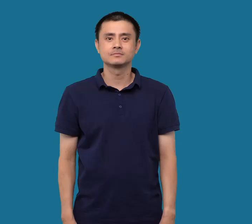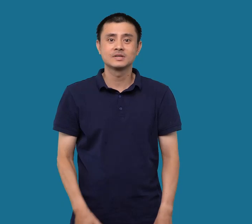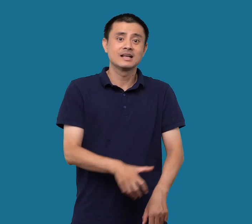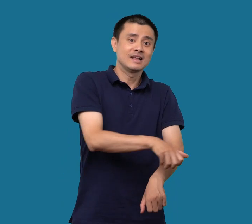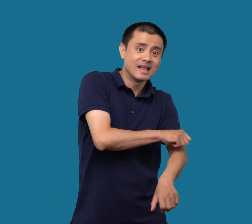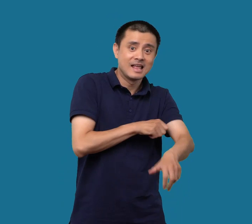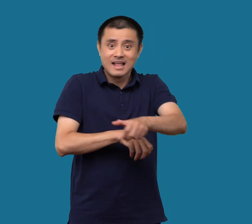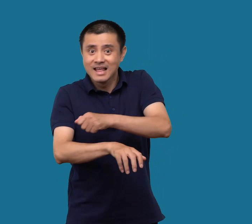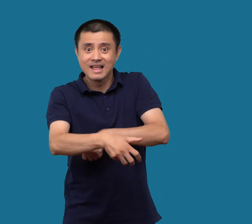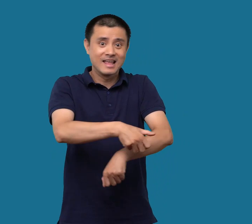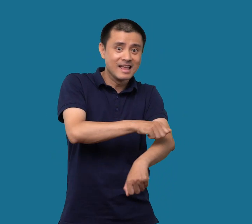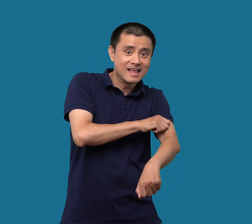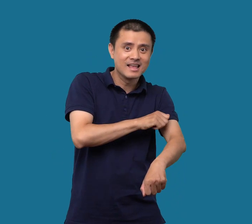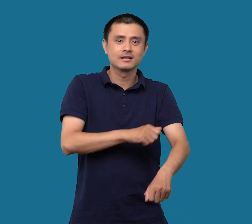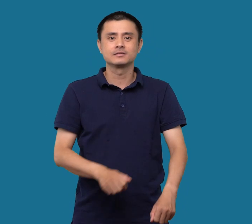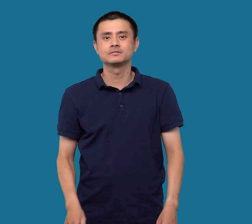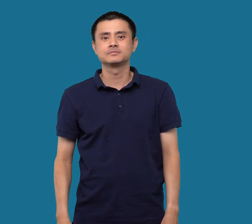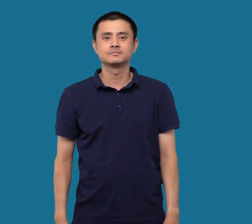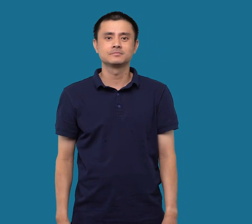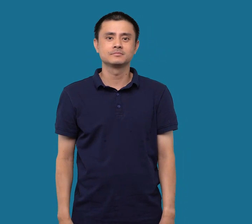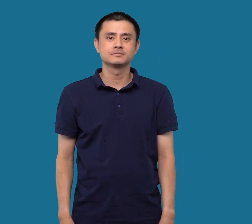hăng hái